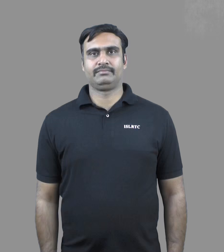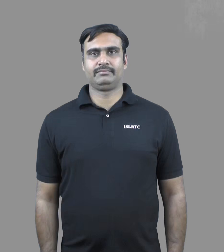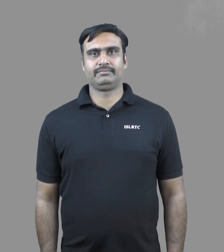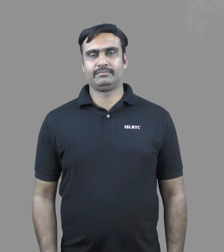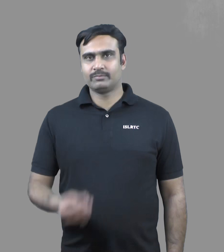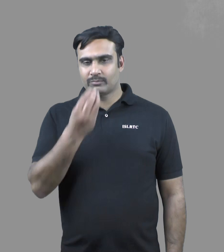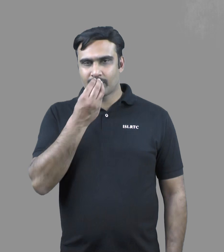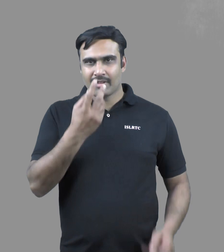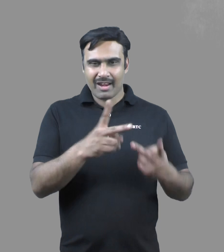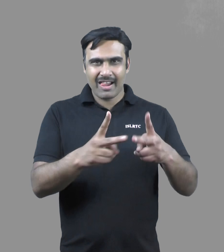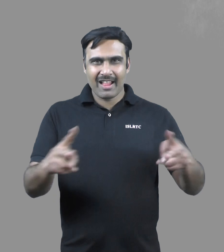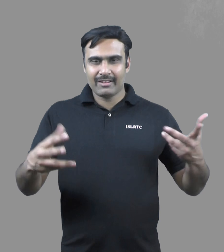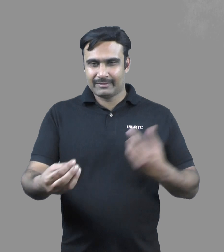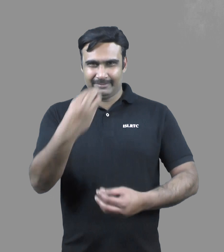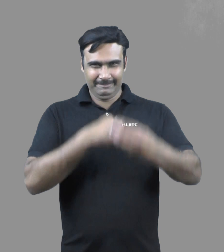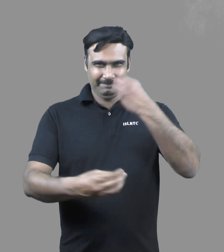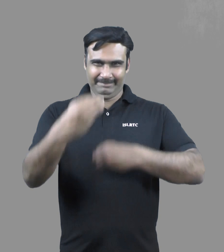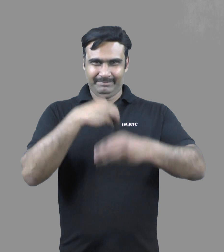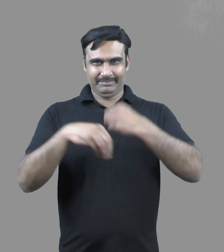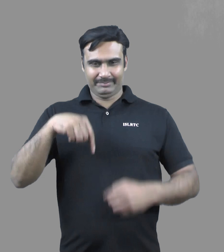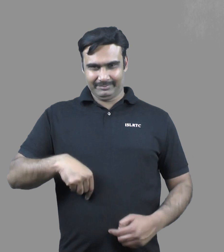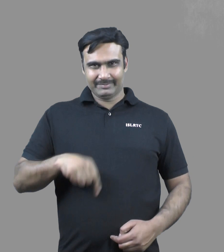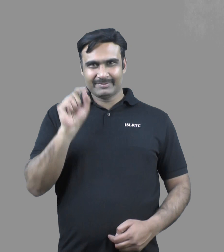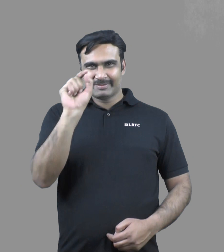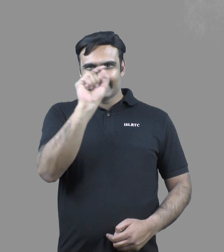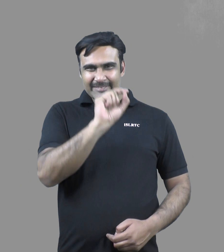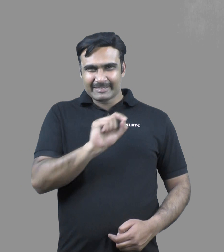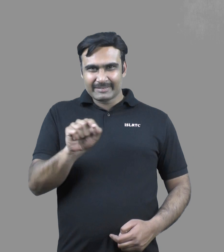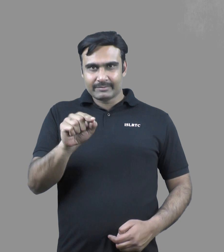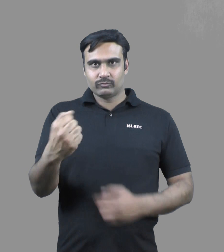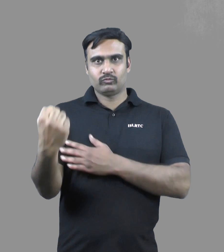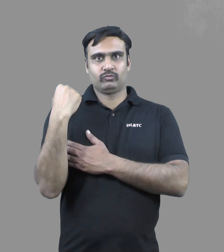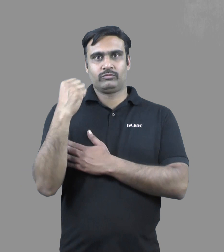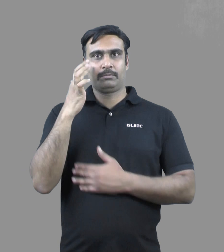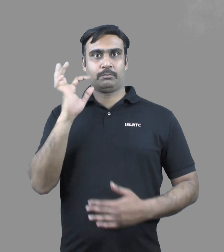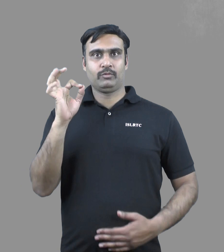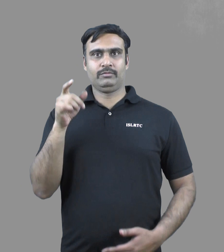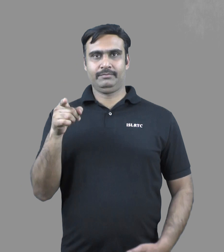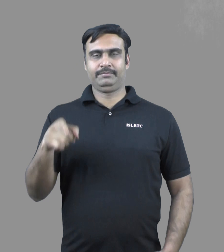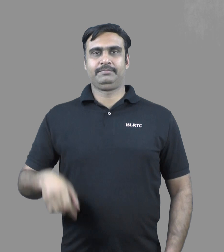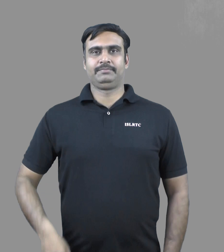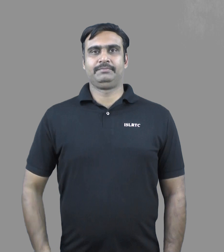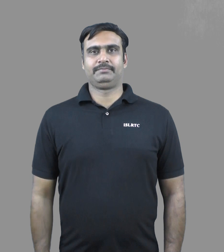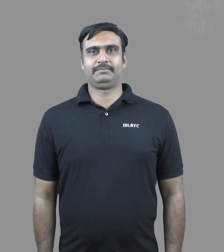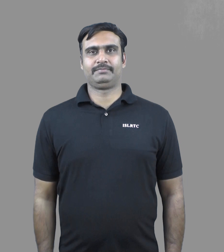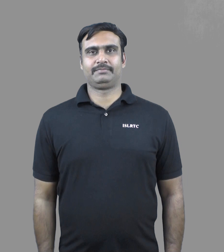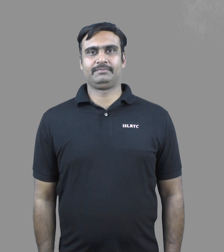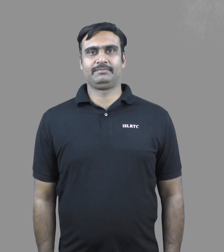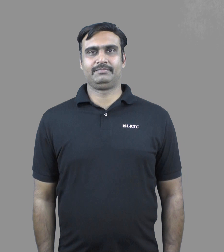Human Nutrition